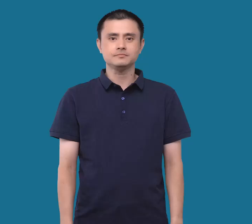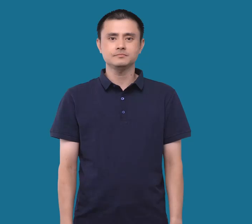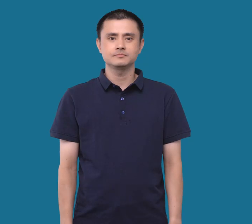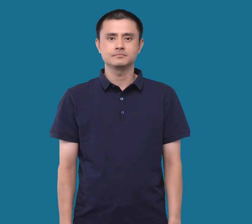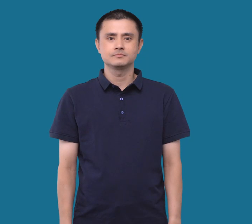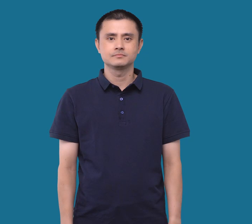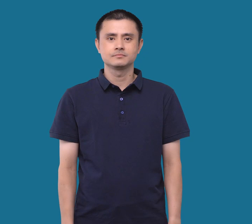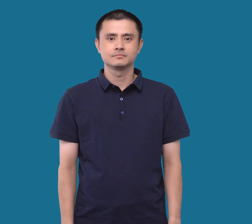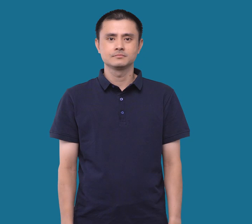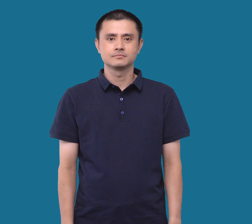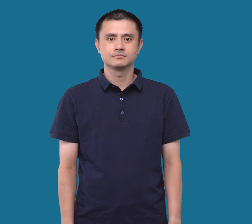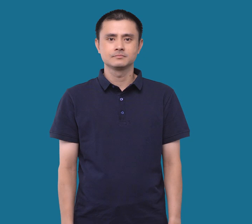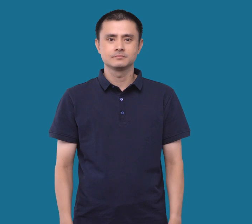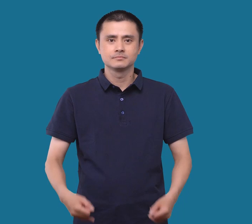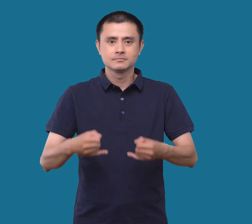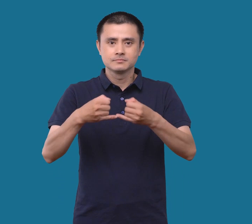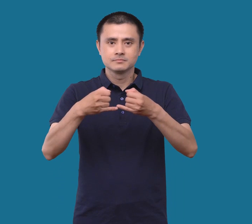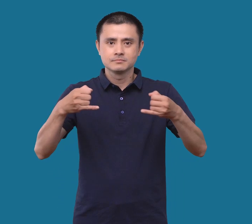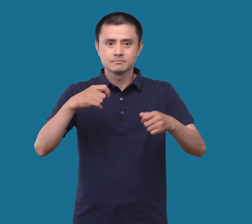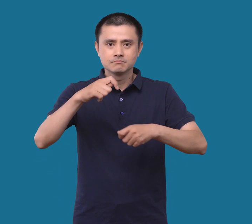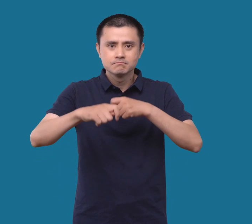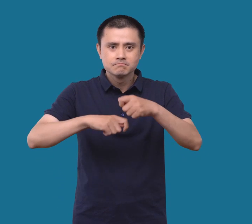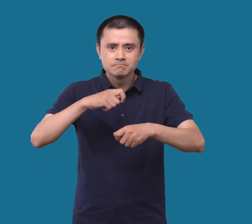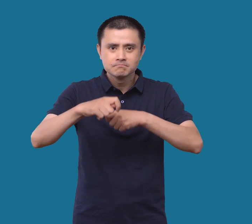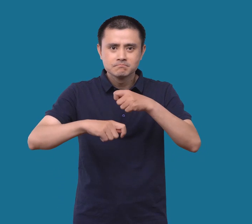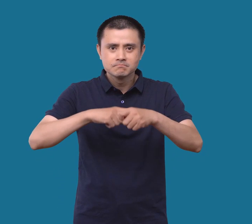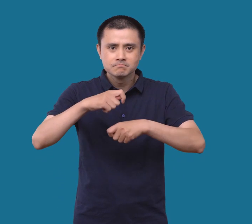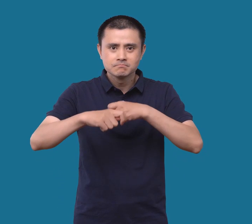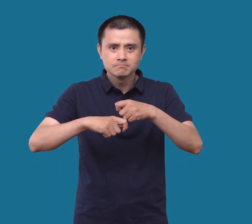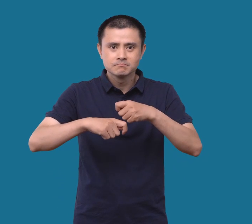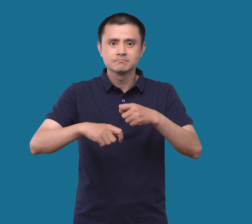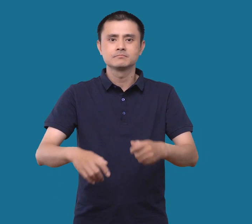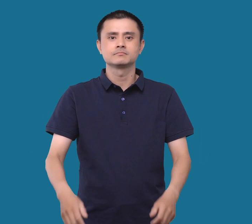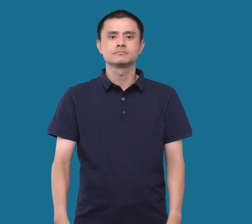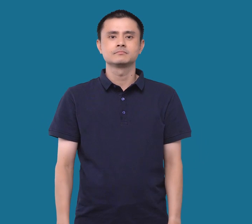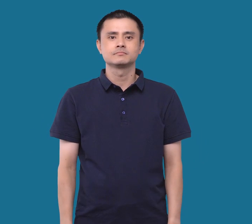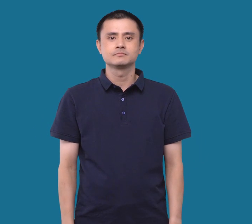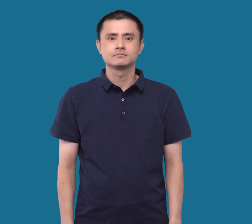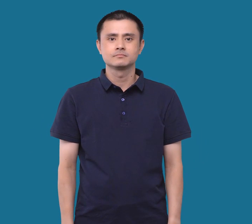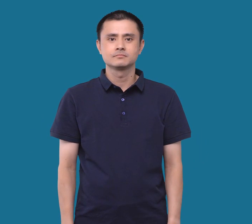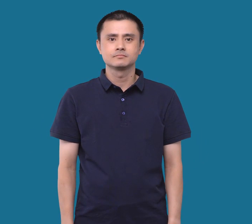buộc dây